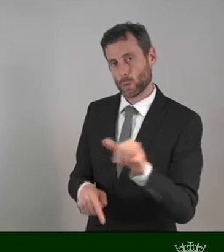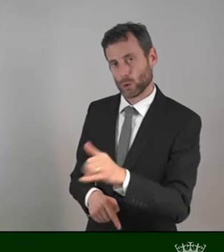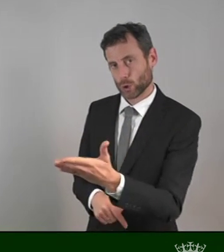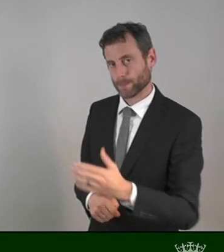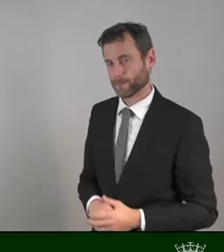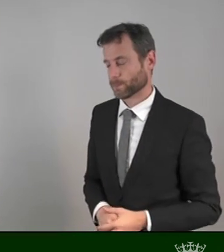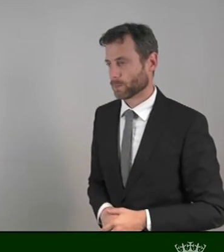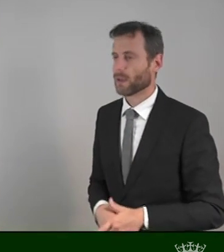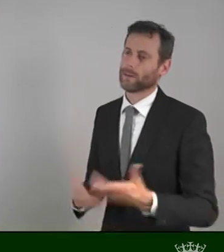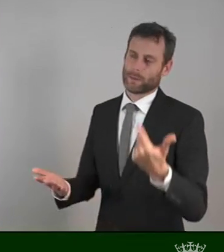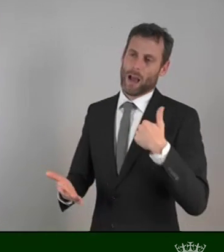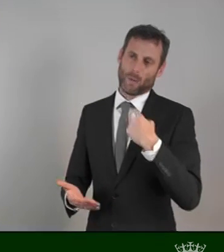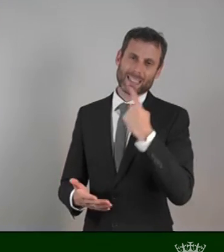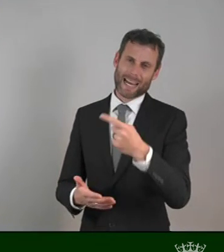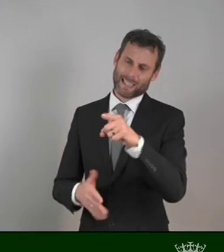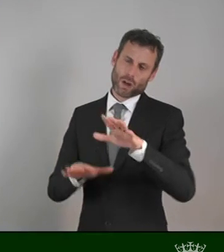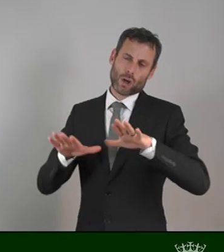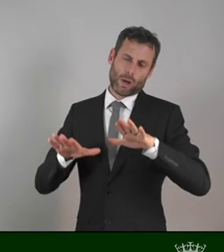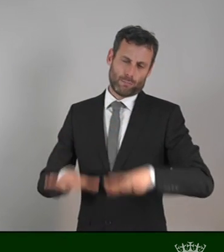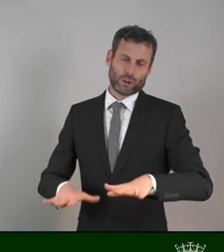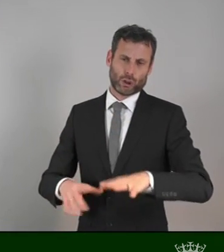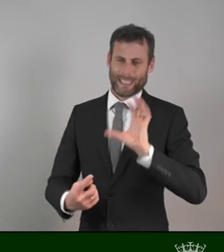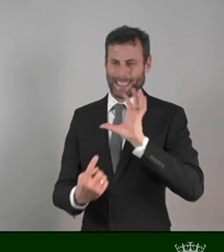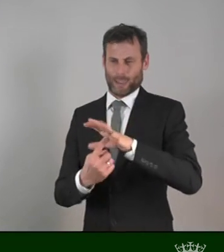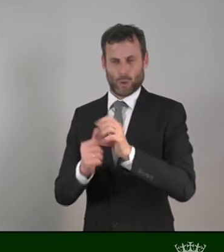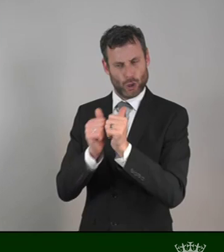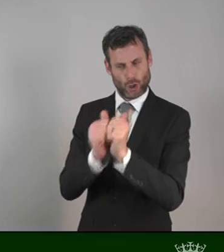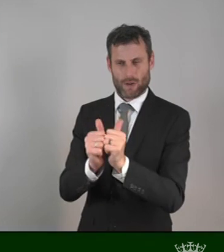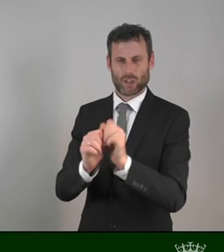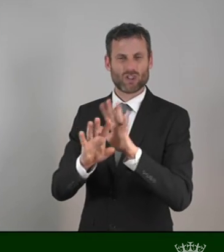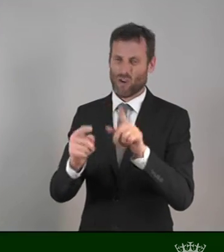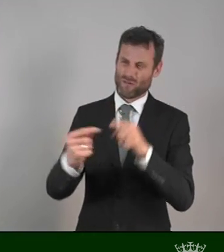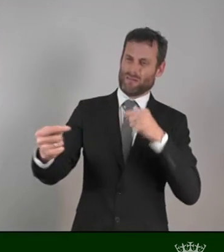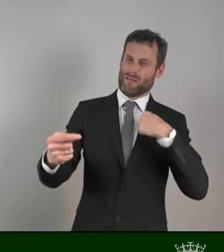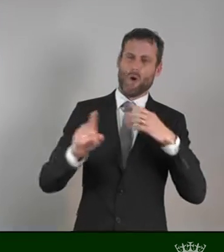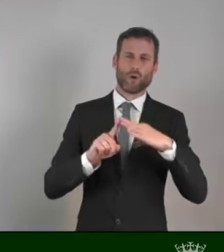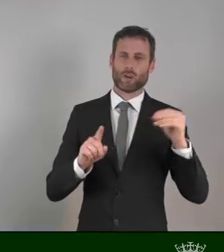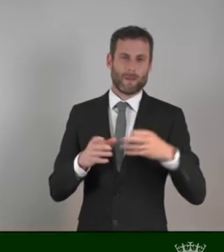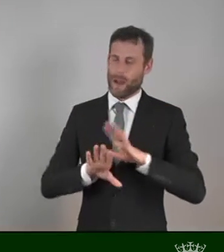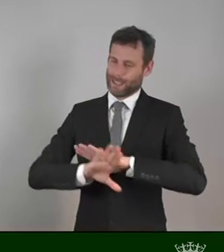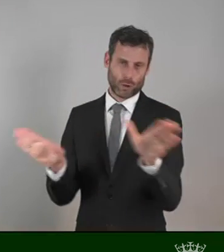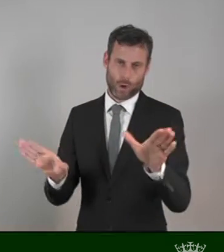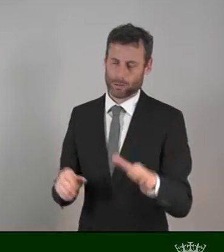I can certainly say that it is a cherished British institution, and not a mortal enemy of the Conservative party.